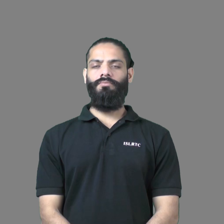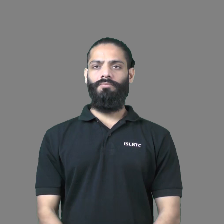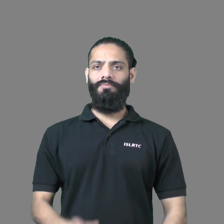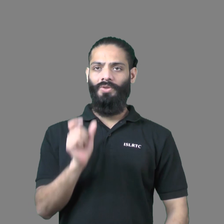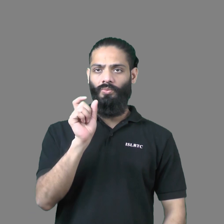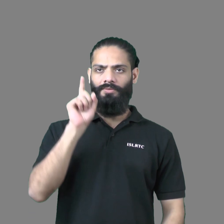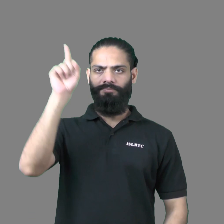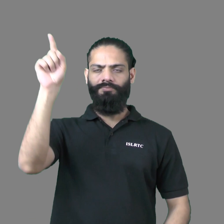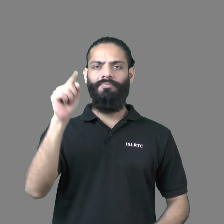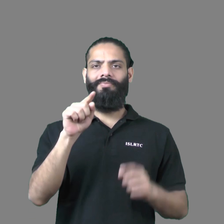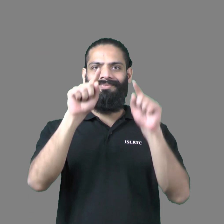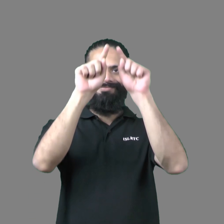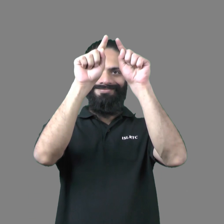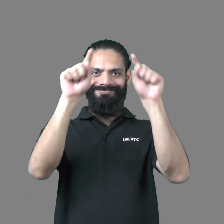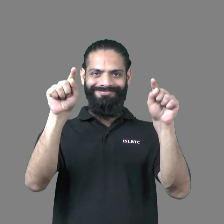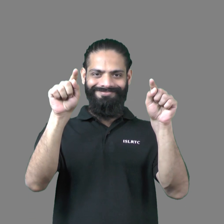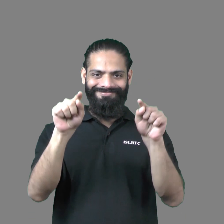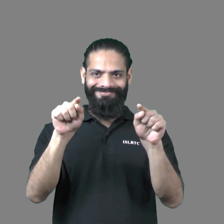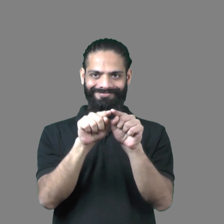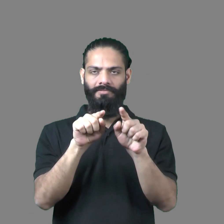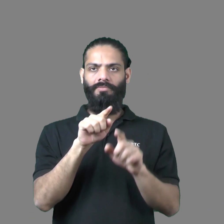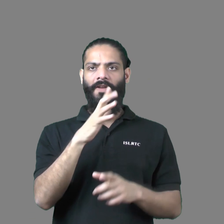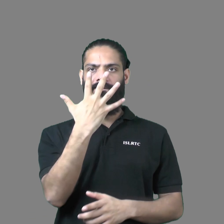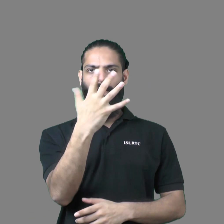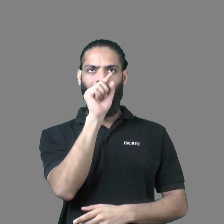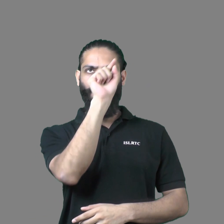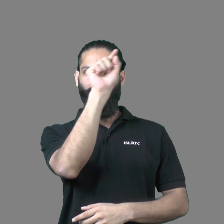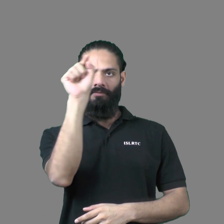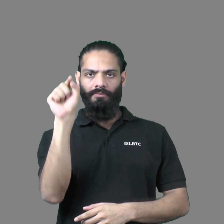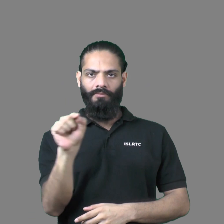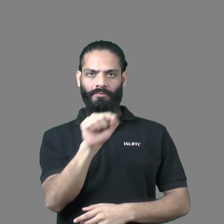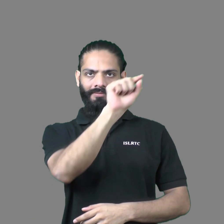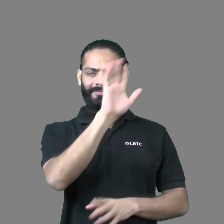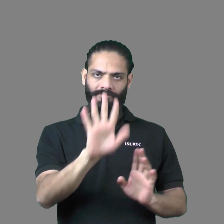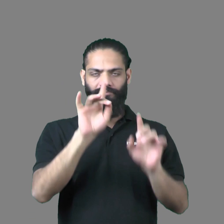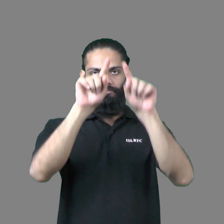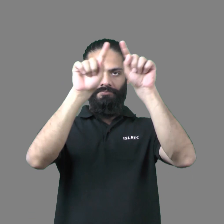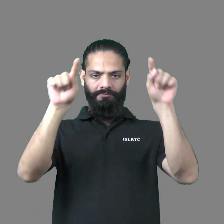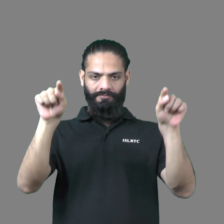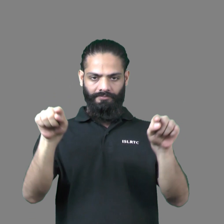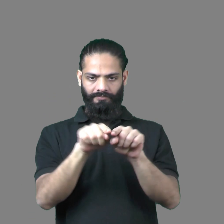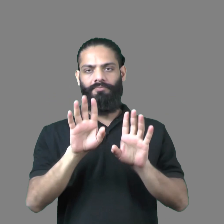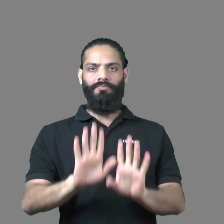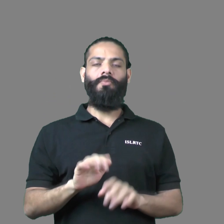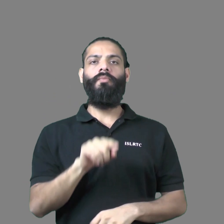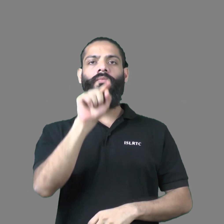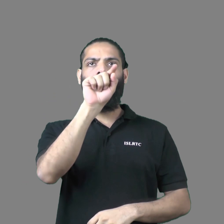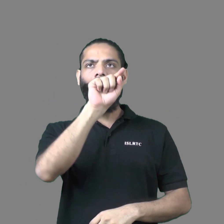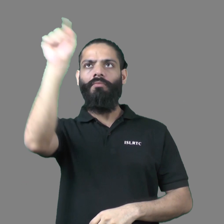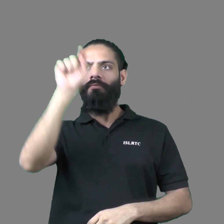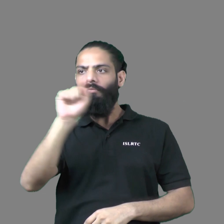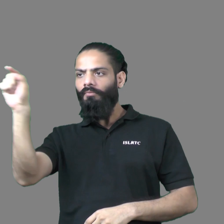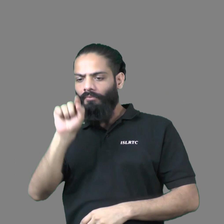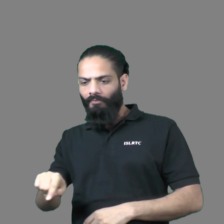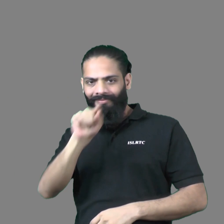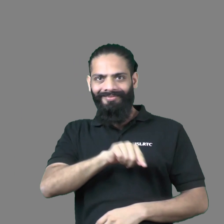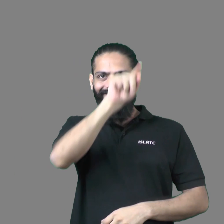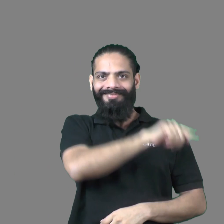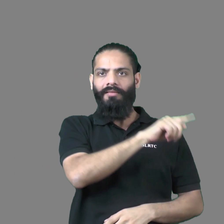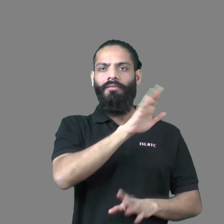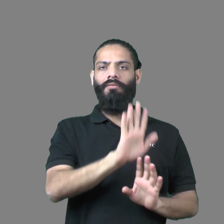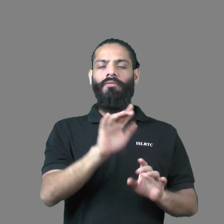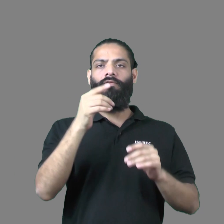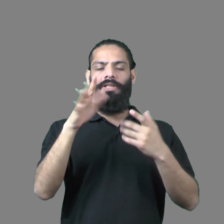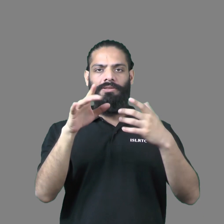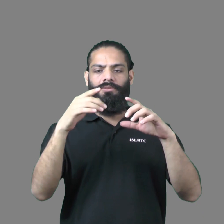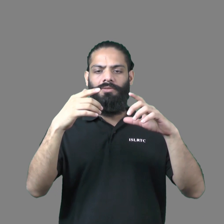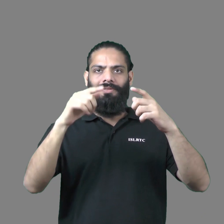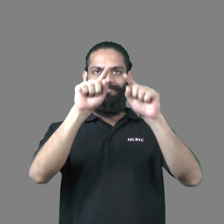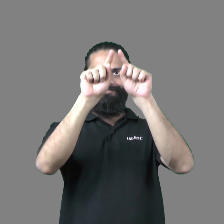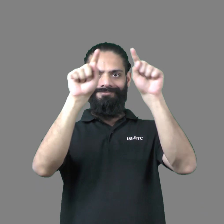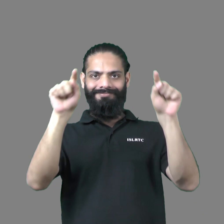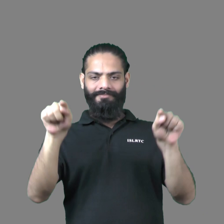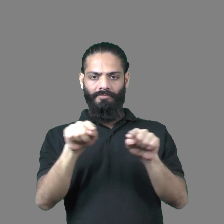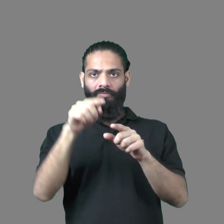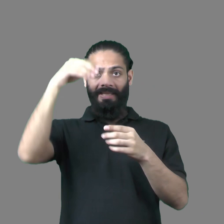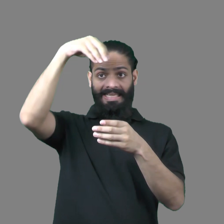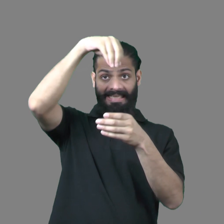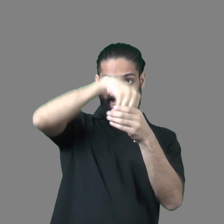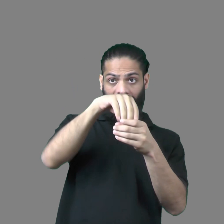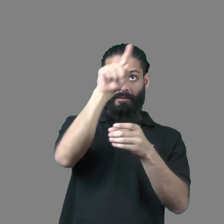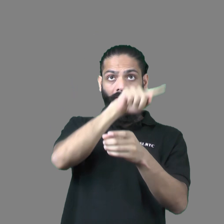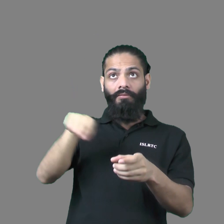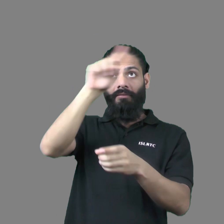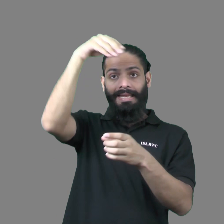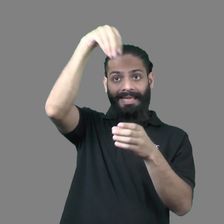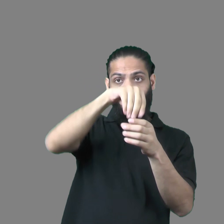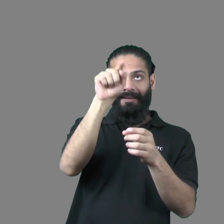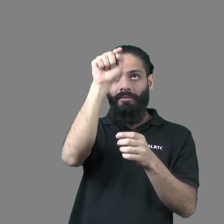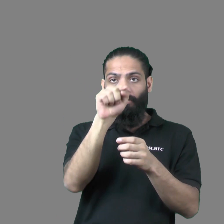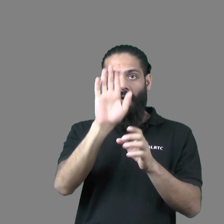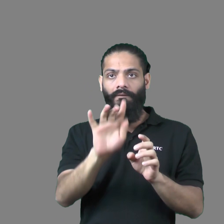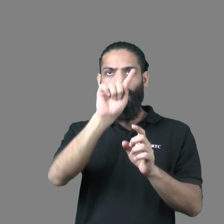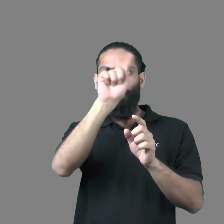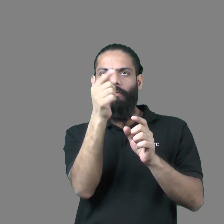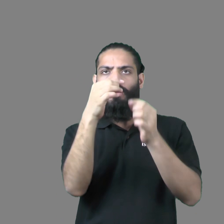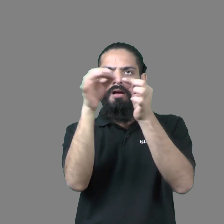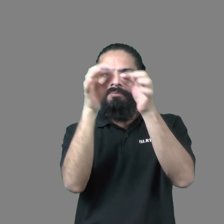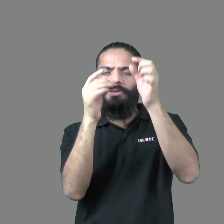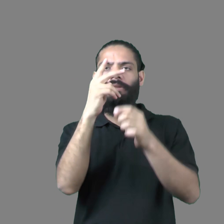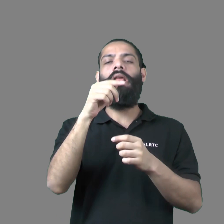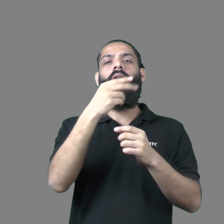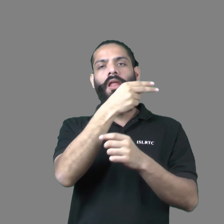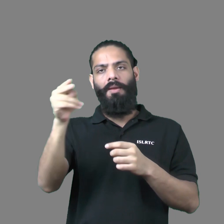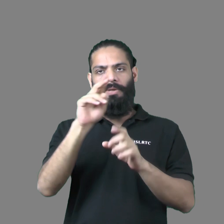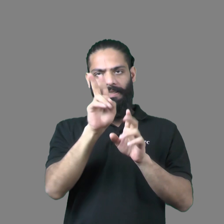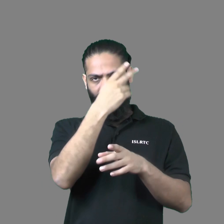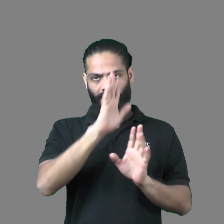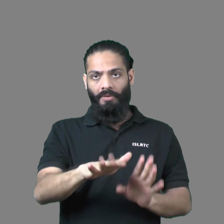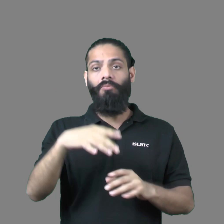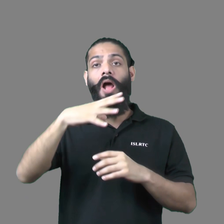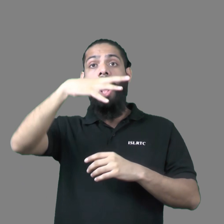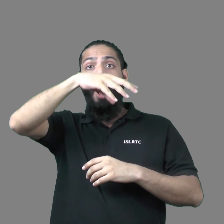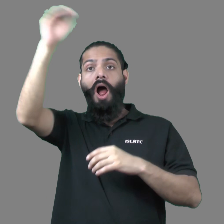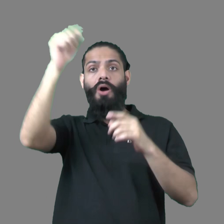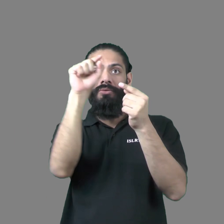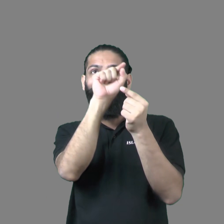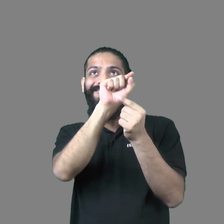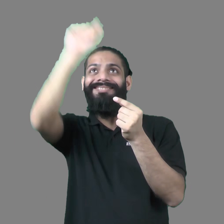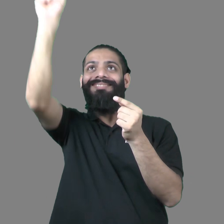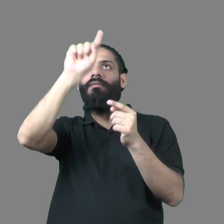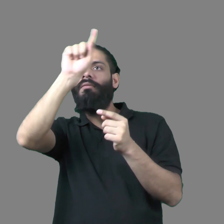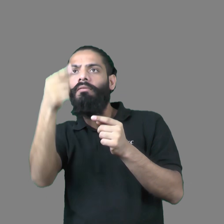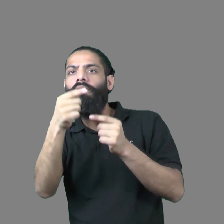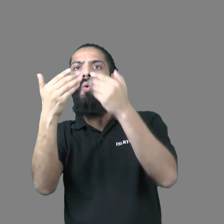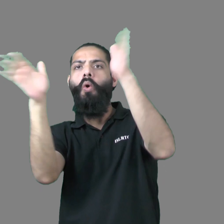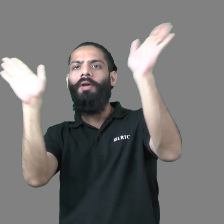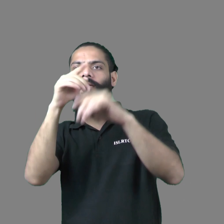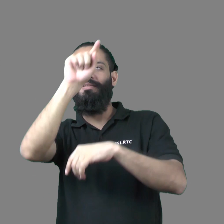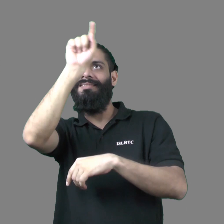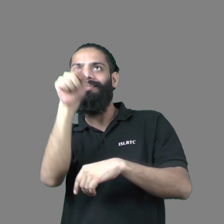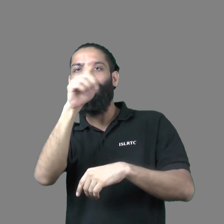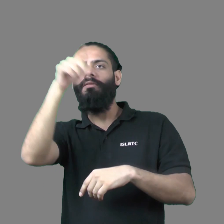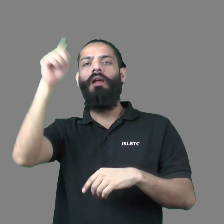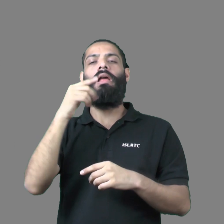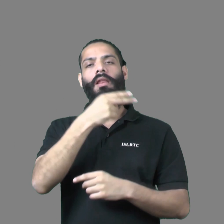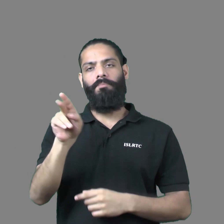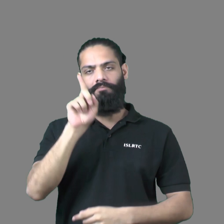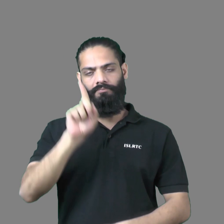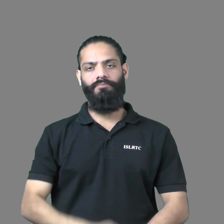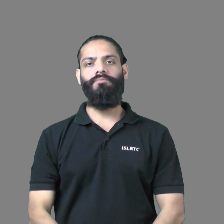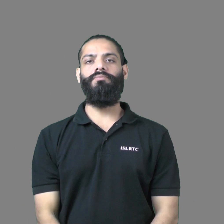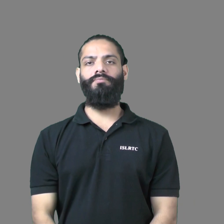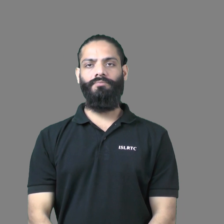Exterior Angle